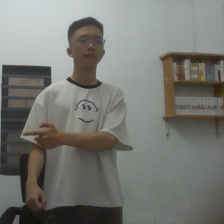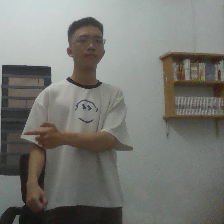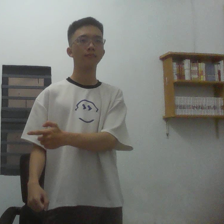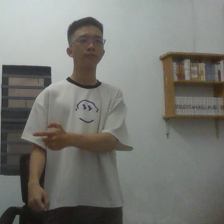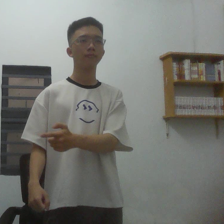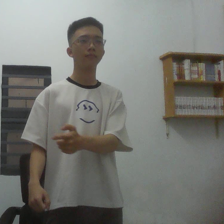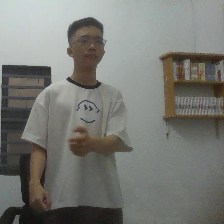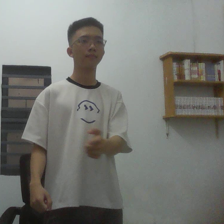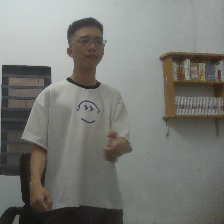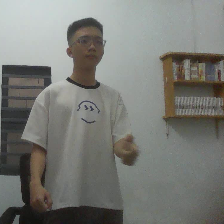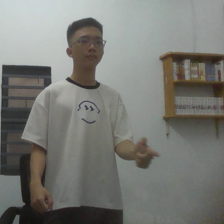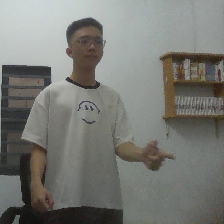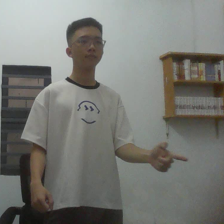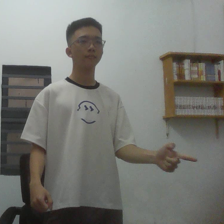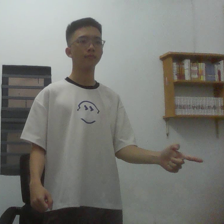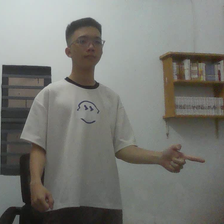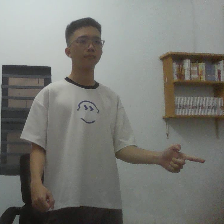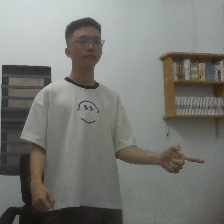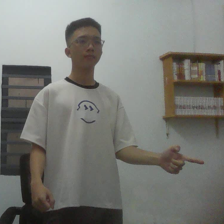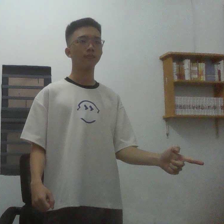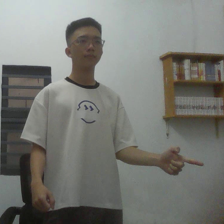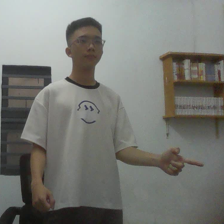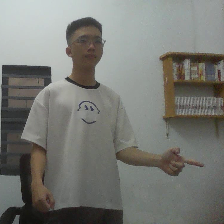cac ban